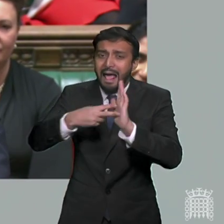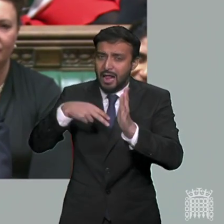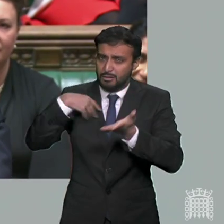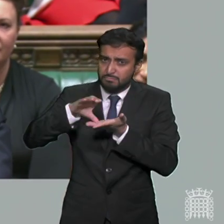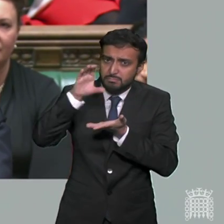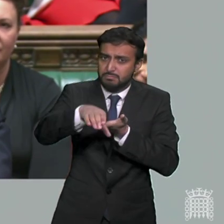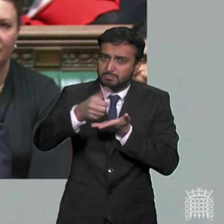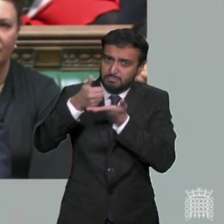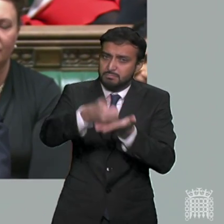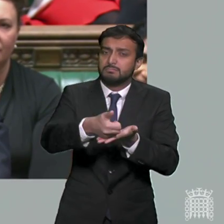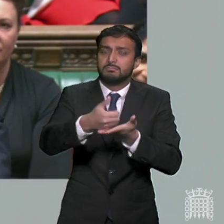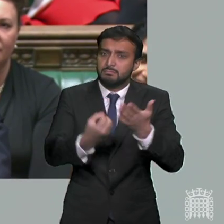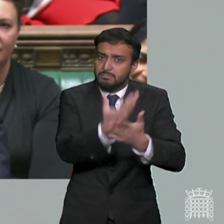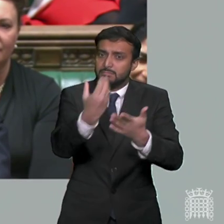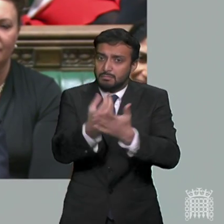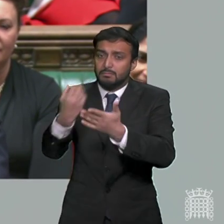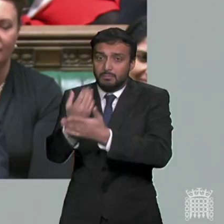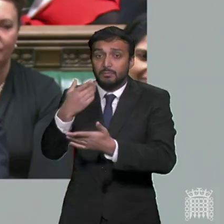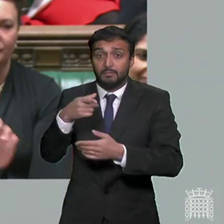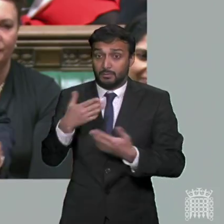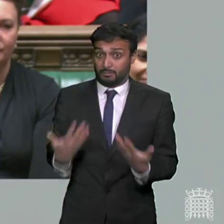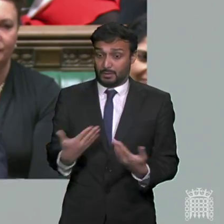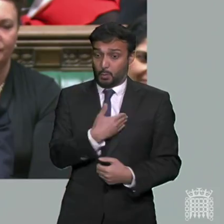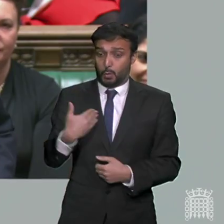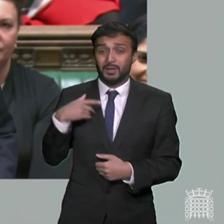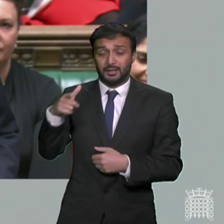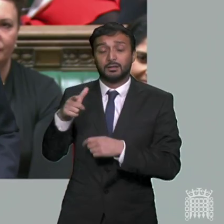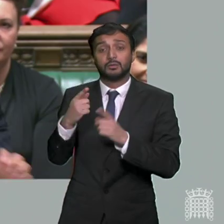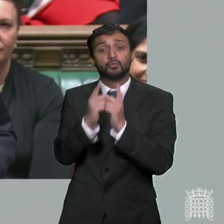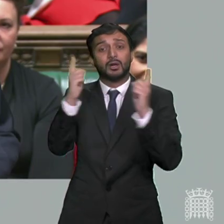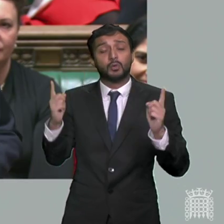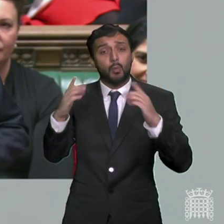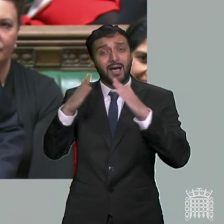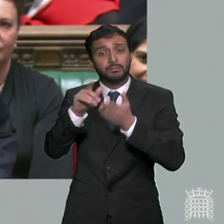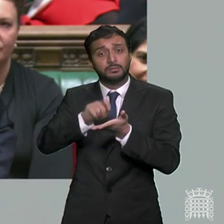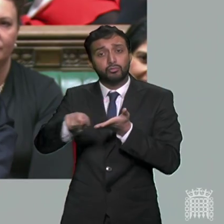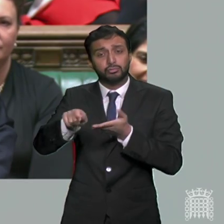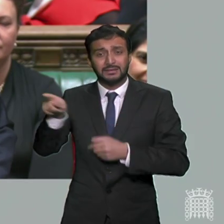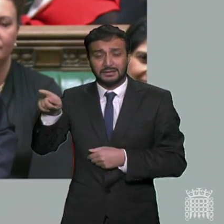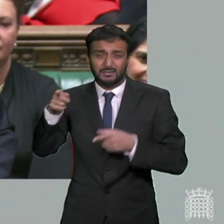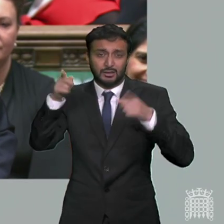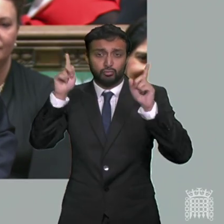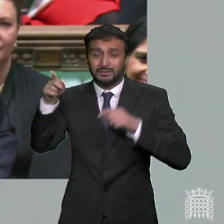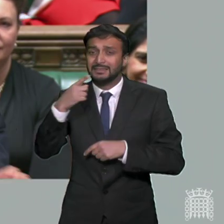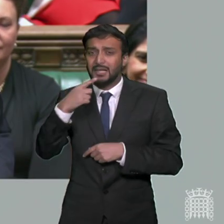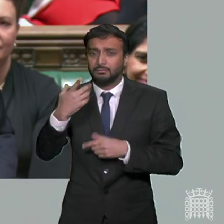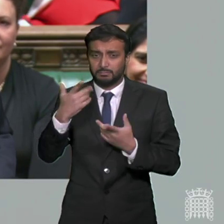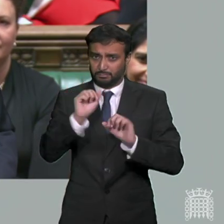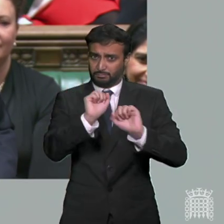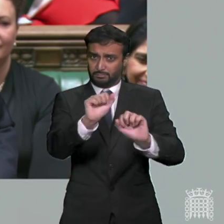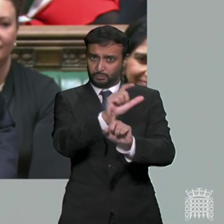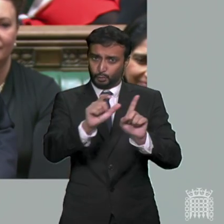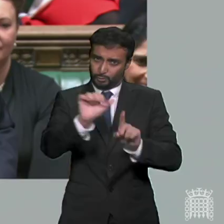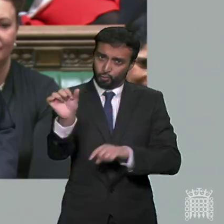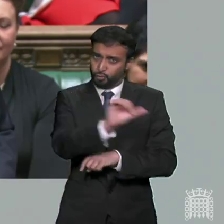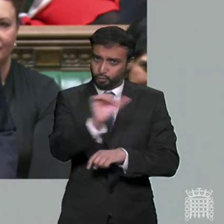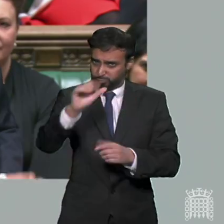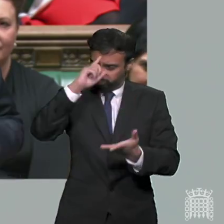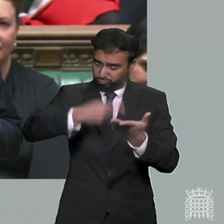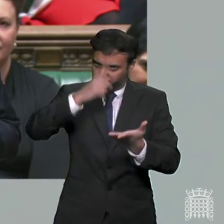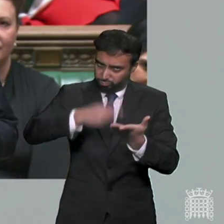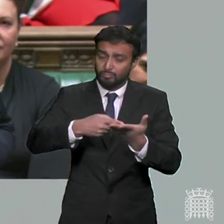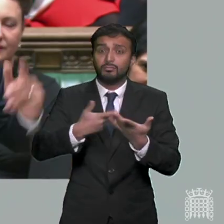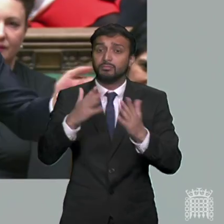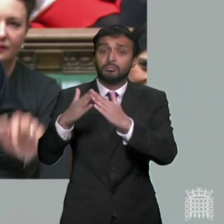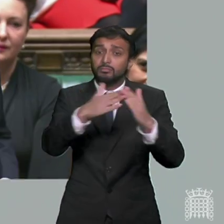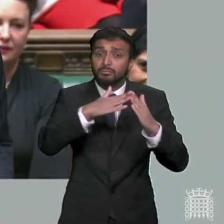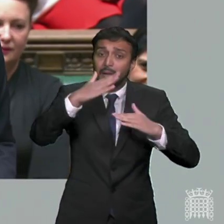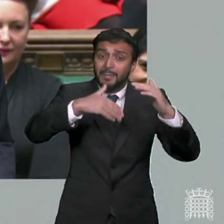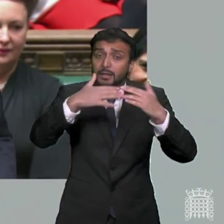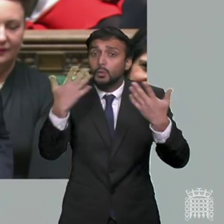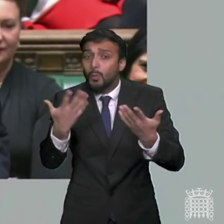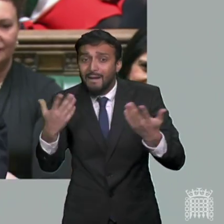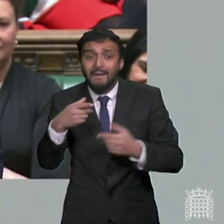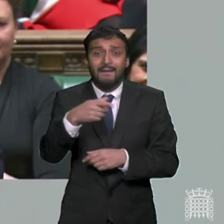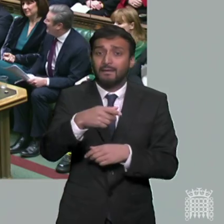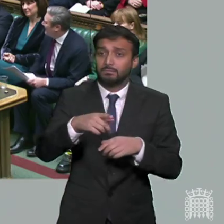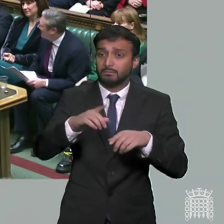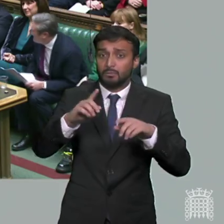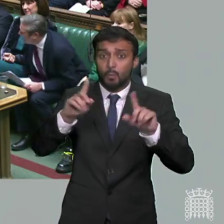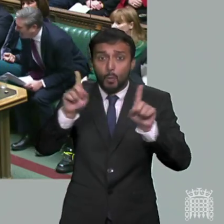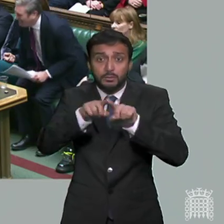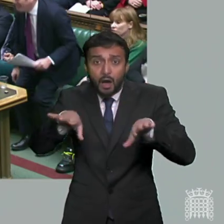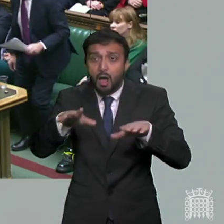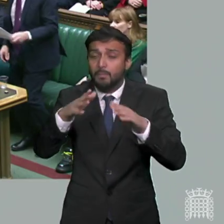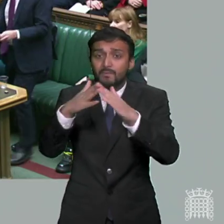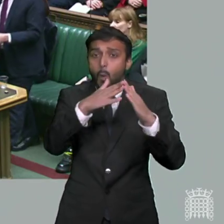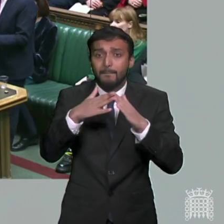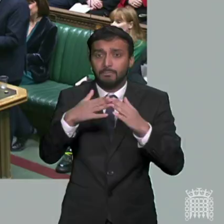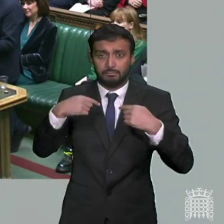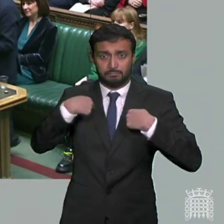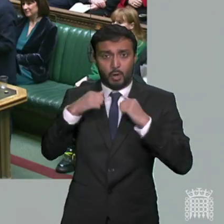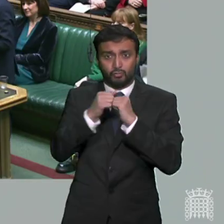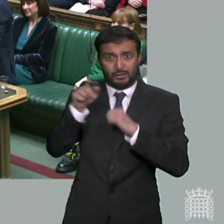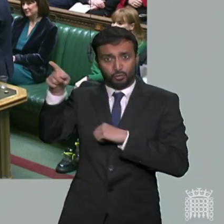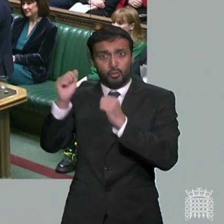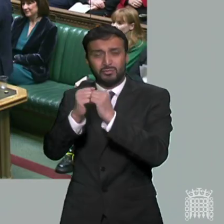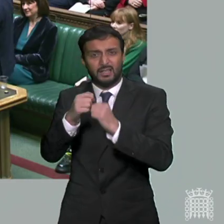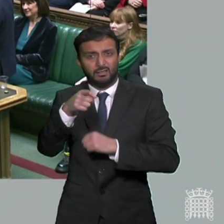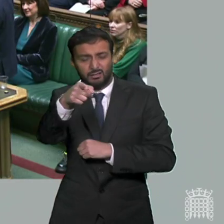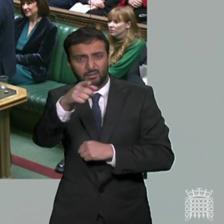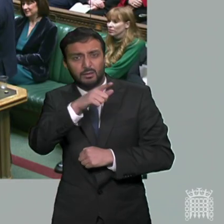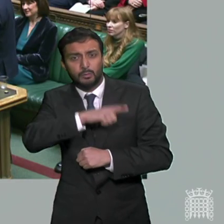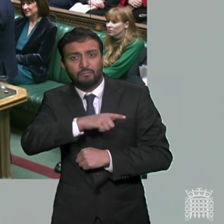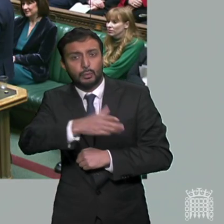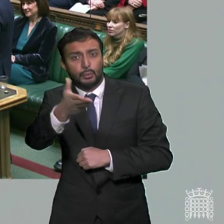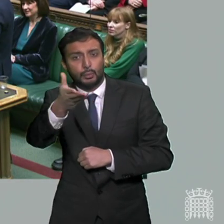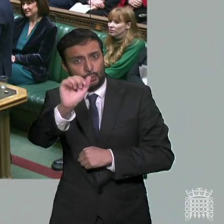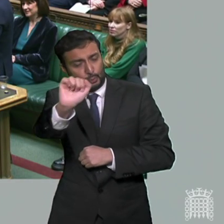Just this morning, the shadow Housing Secretary said, “Communities should have control over where homes are built and what sort of homes are built.” That is my position and that is her position.